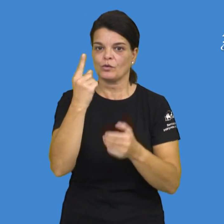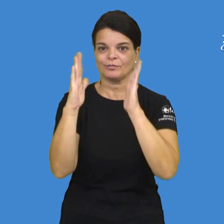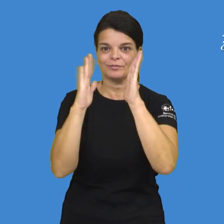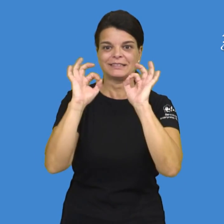época